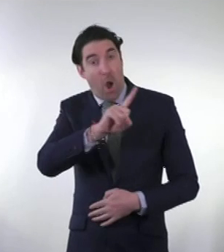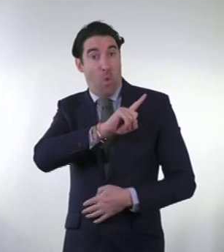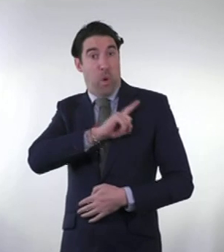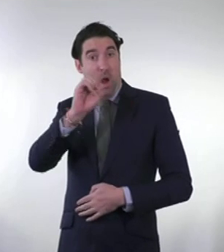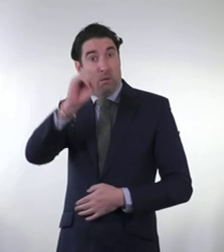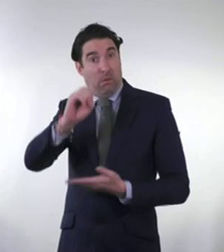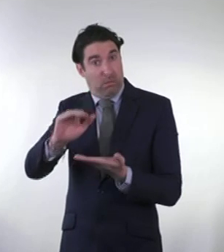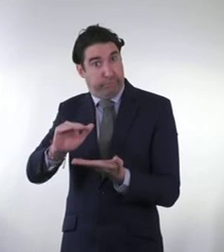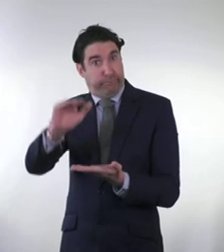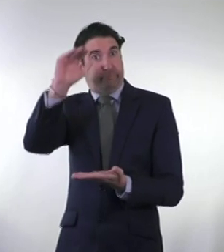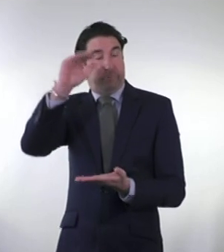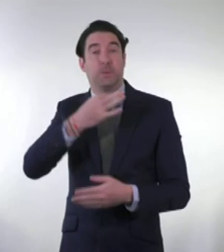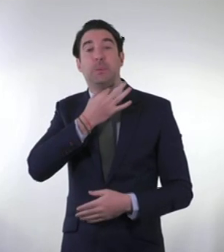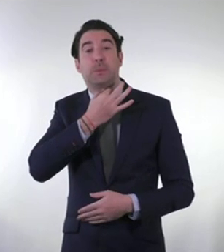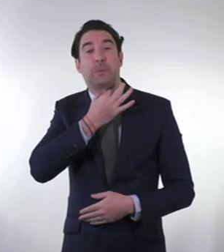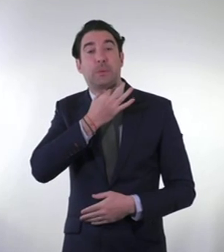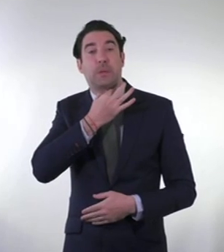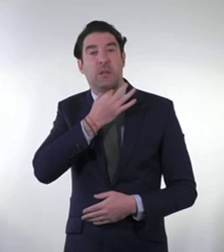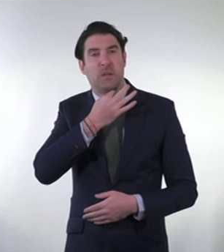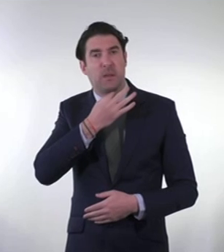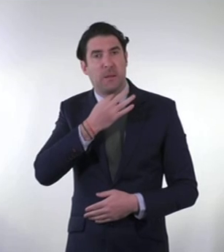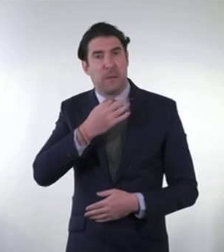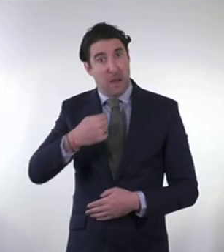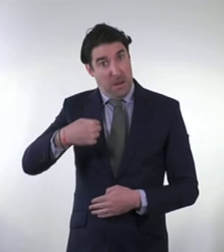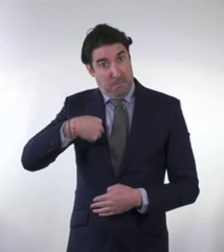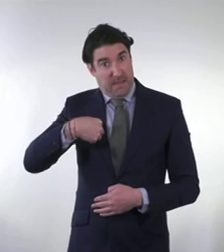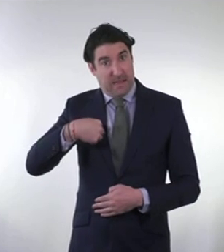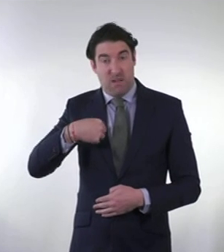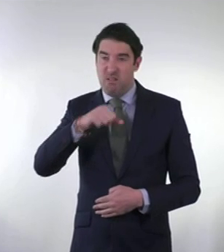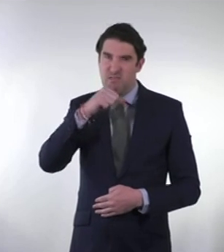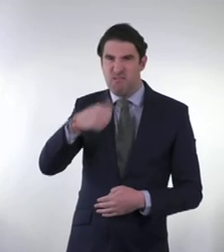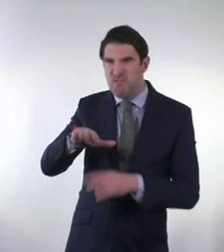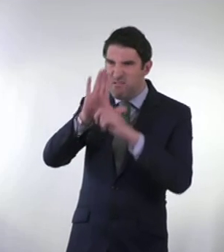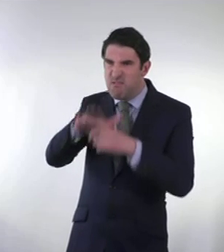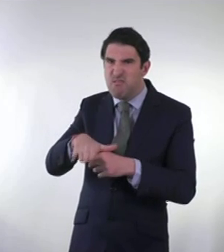I think people do understand why we are doing that; I think people get it.